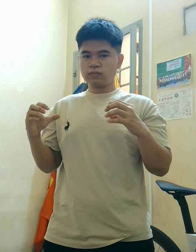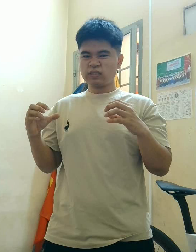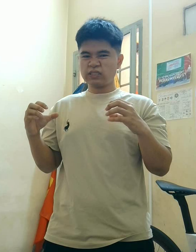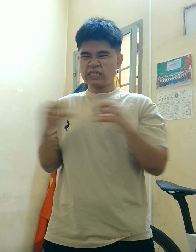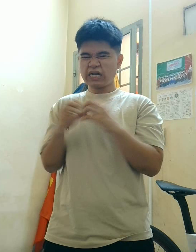cai nhau